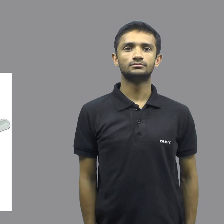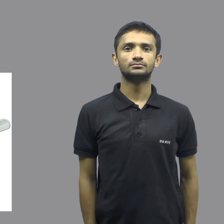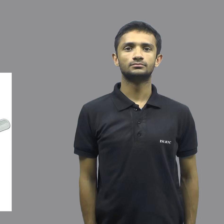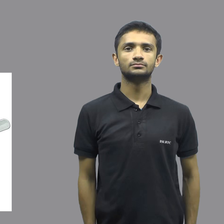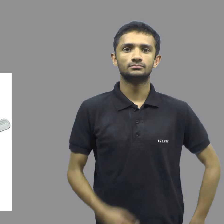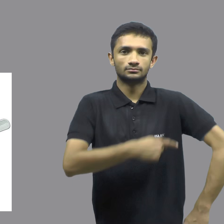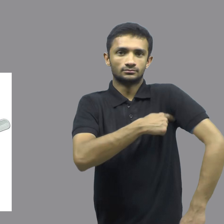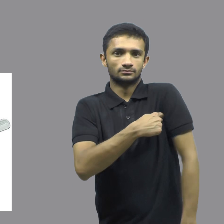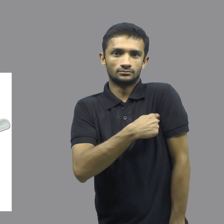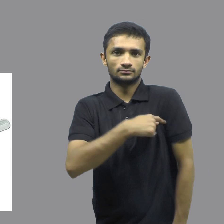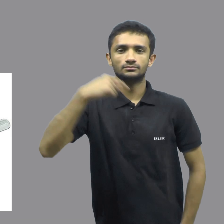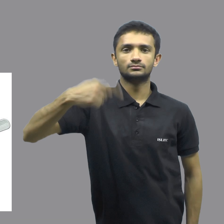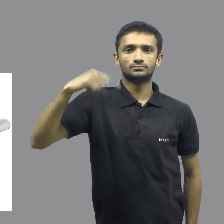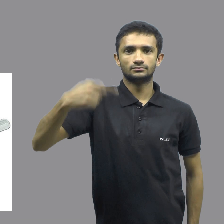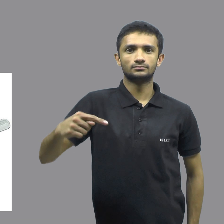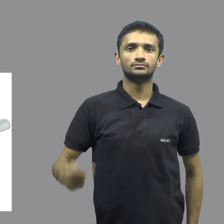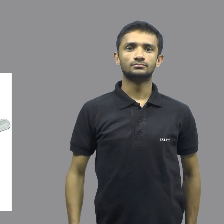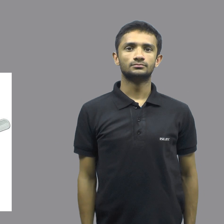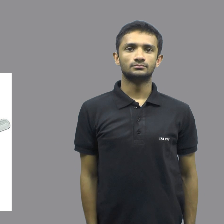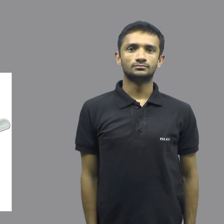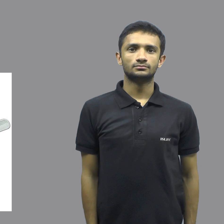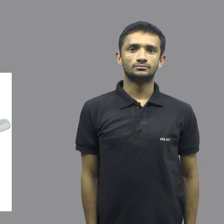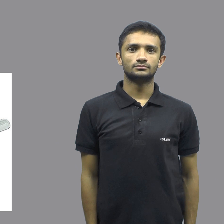Thermometer